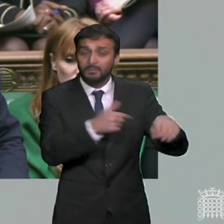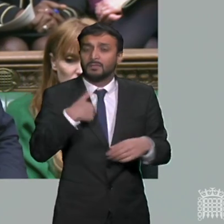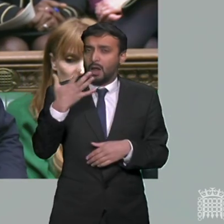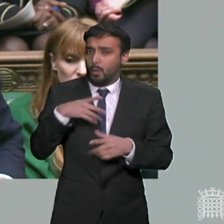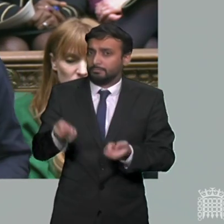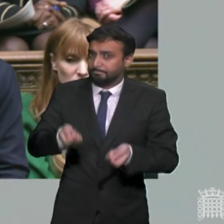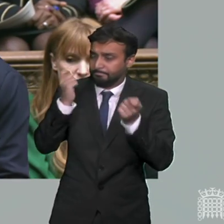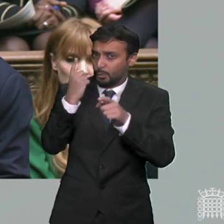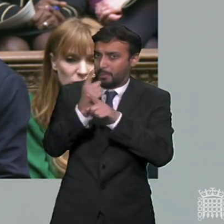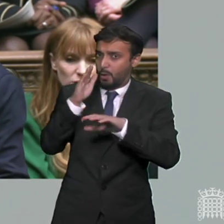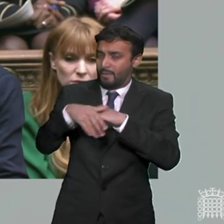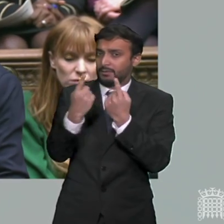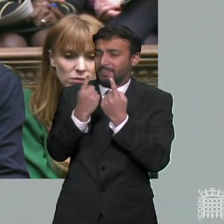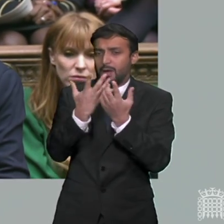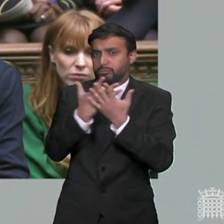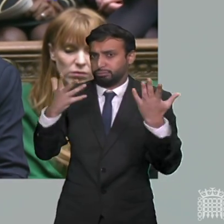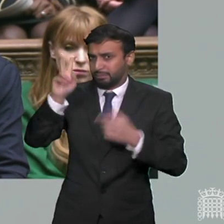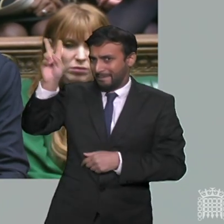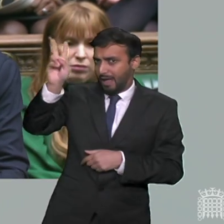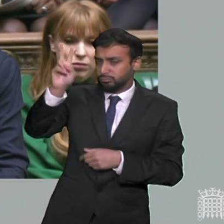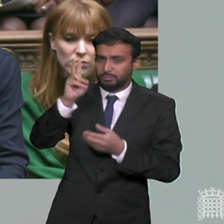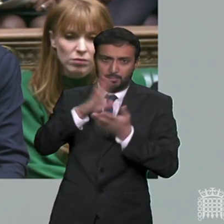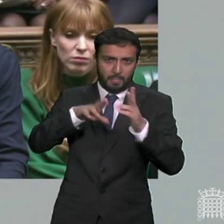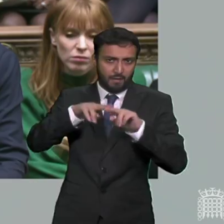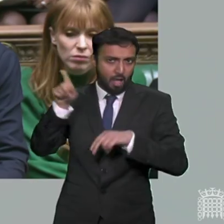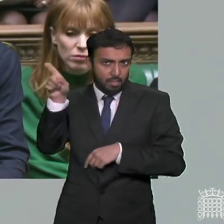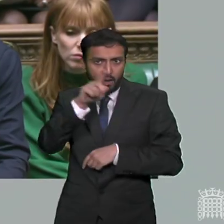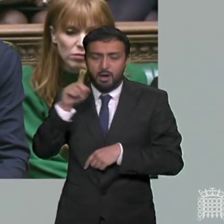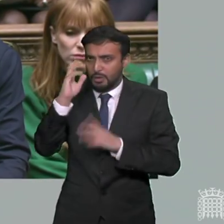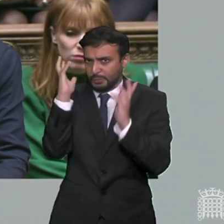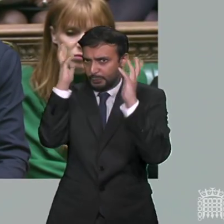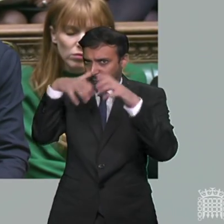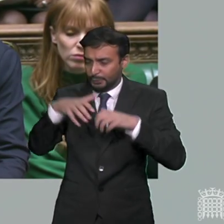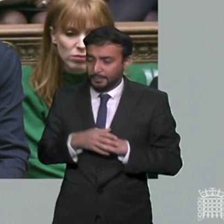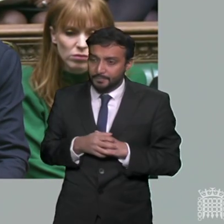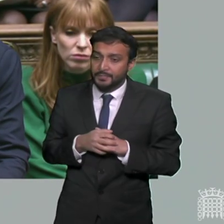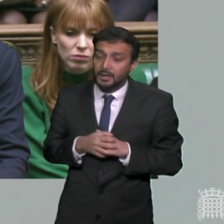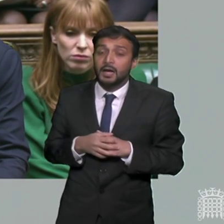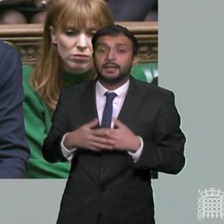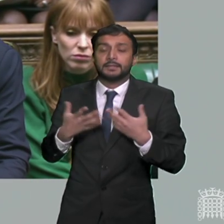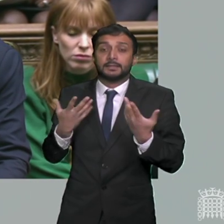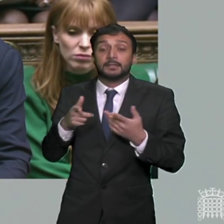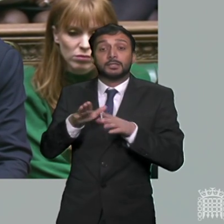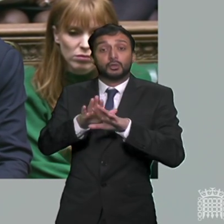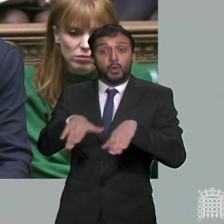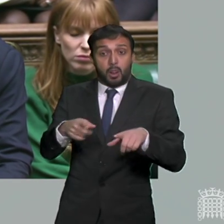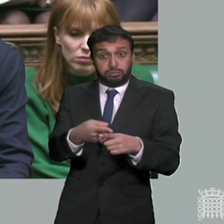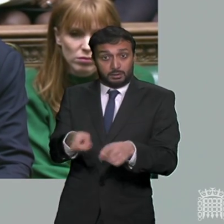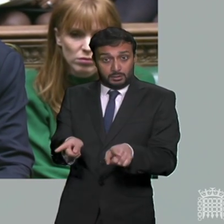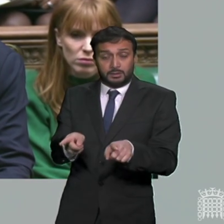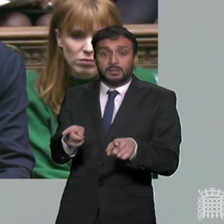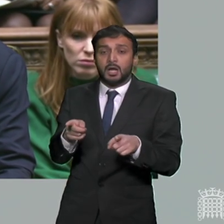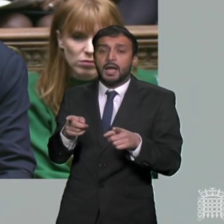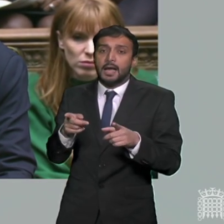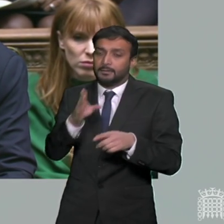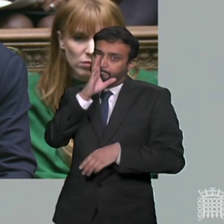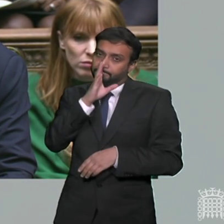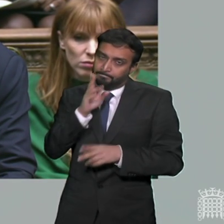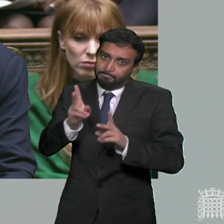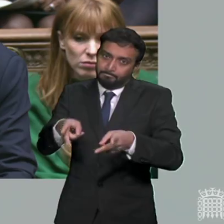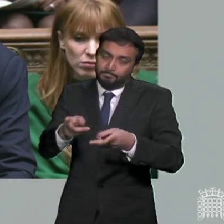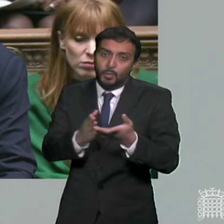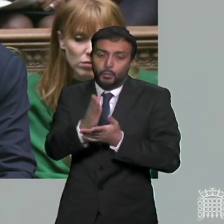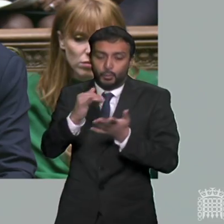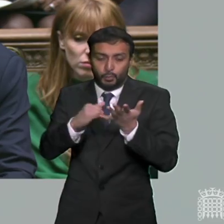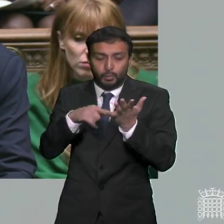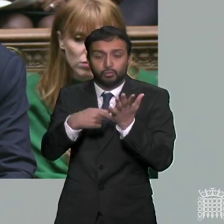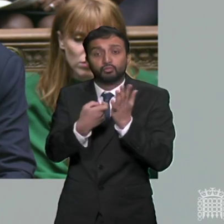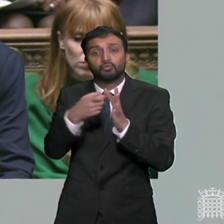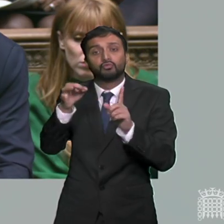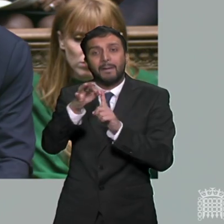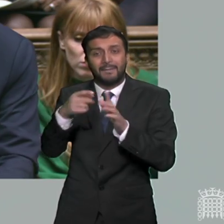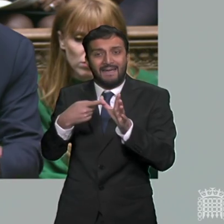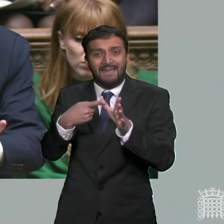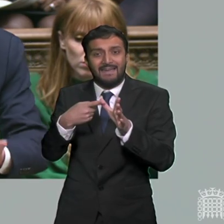Our hearts go out to the families of the children who have tragically died from the outbreak of strep A in recent weeks.